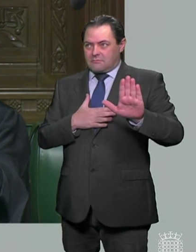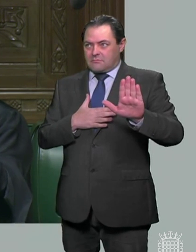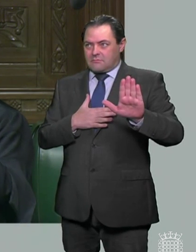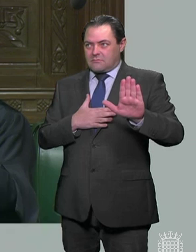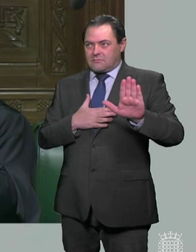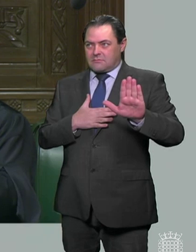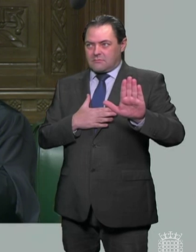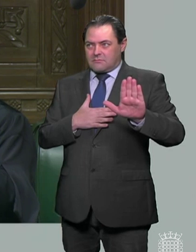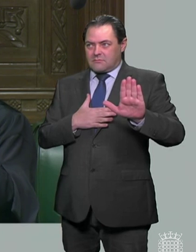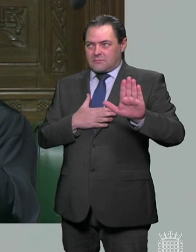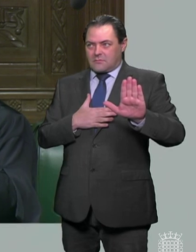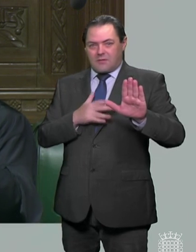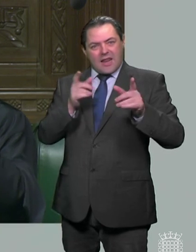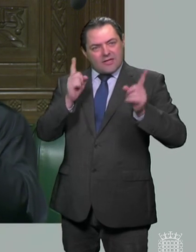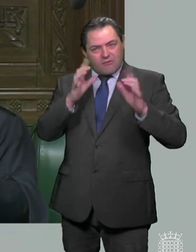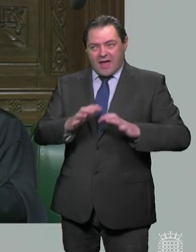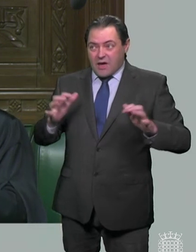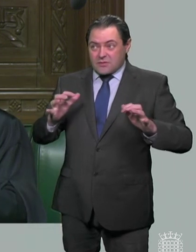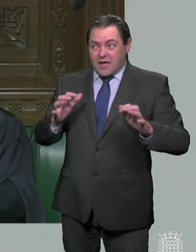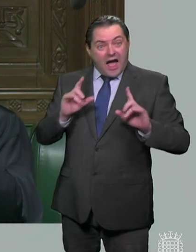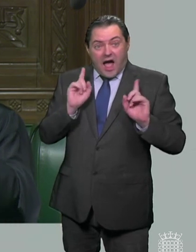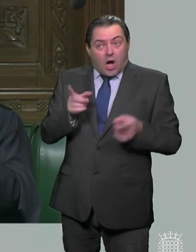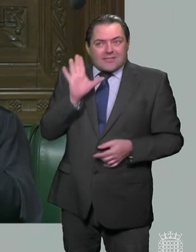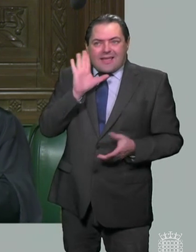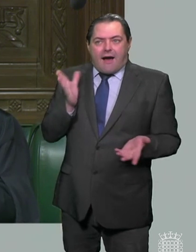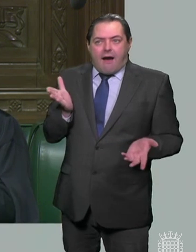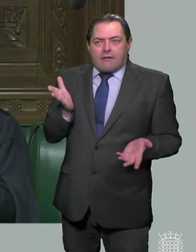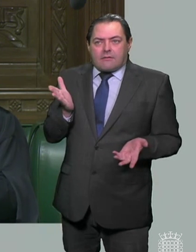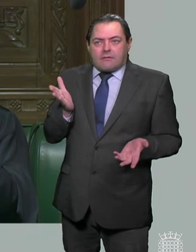Before the Leader of the House gives me an answer, all I am going to say is that I cannot hear.